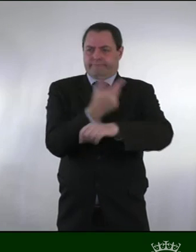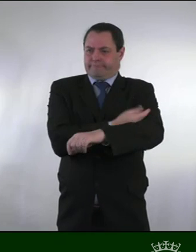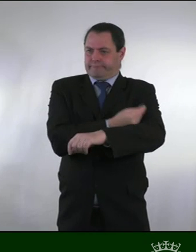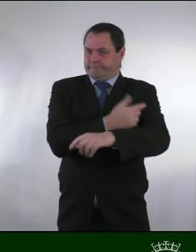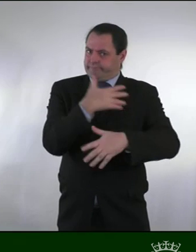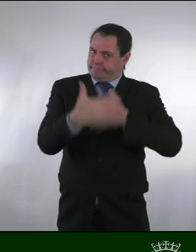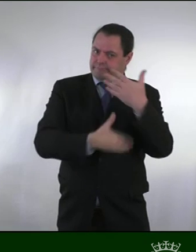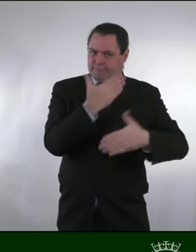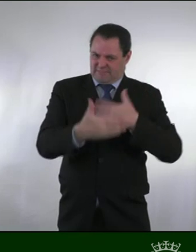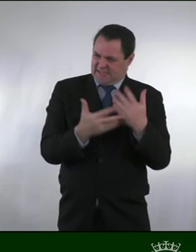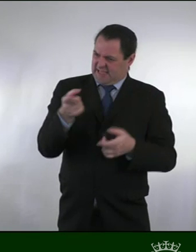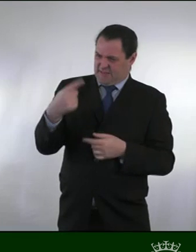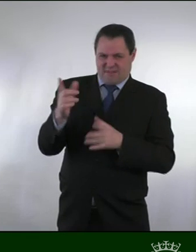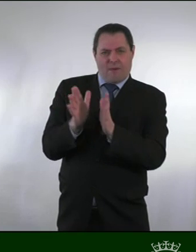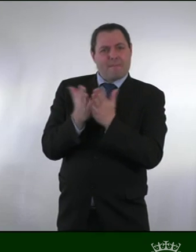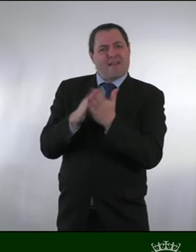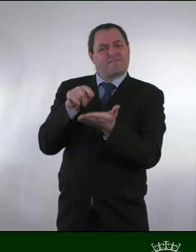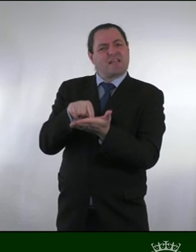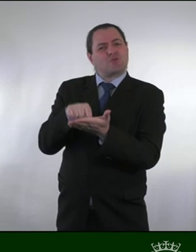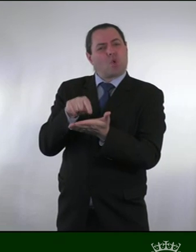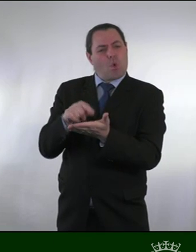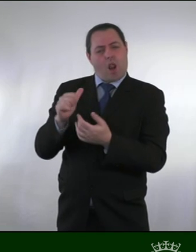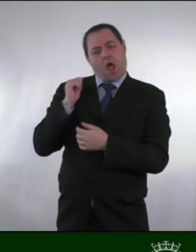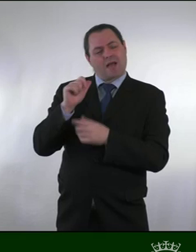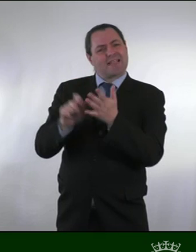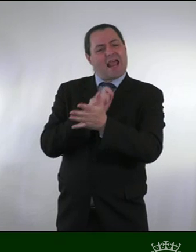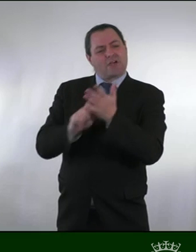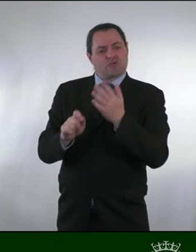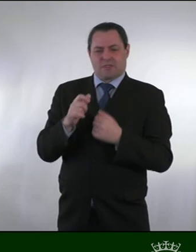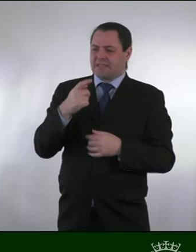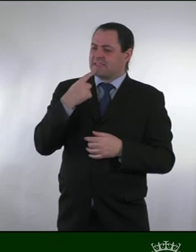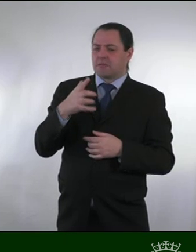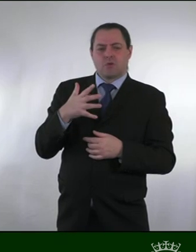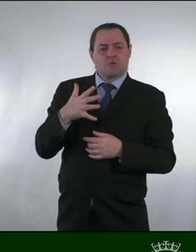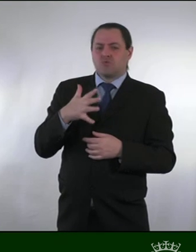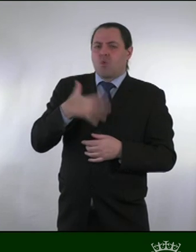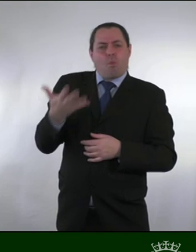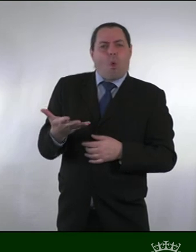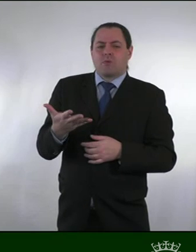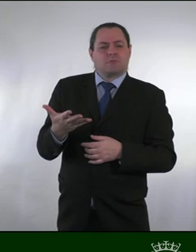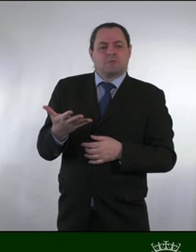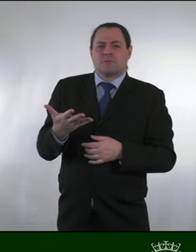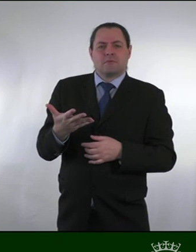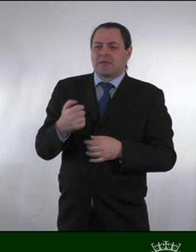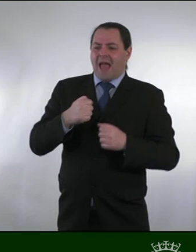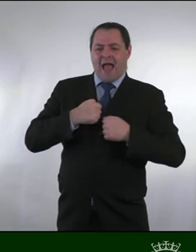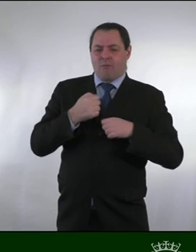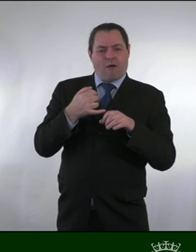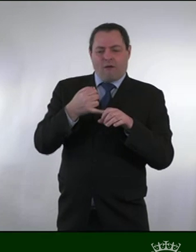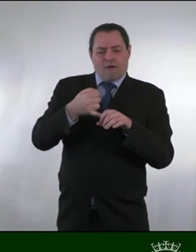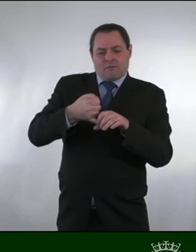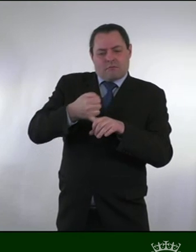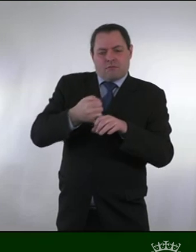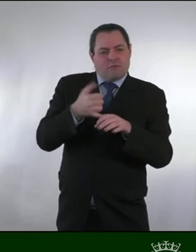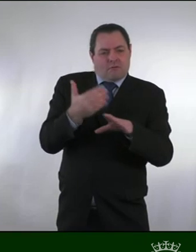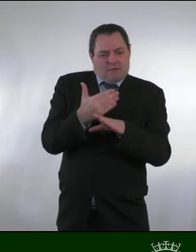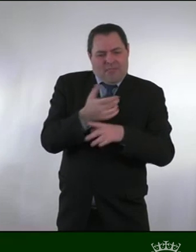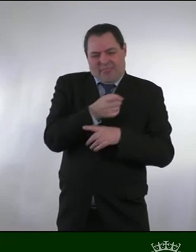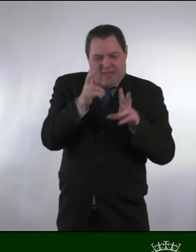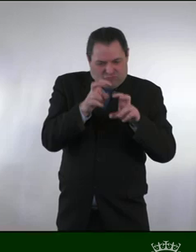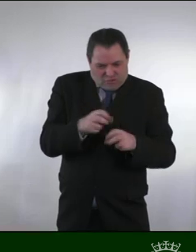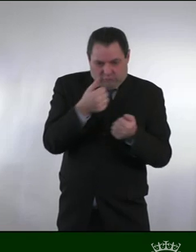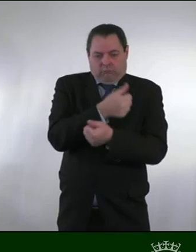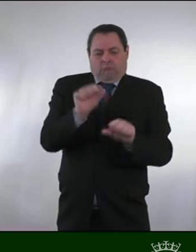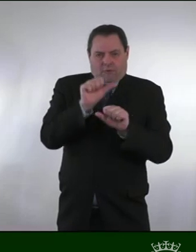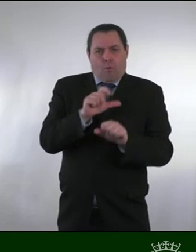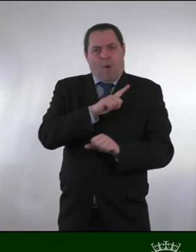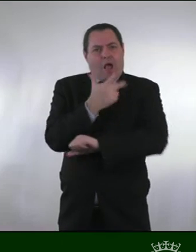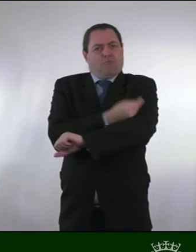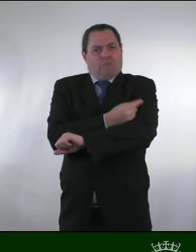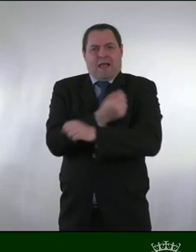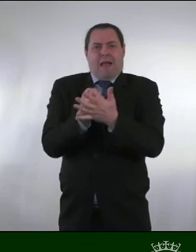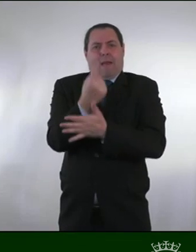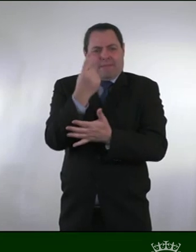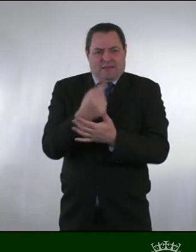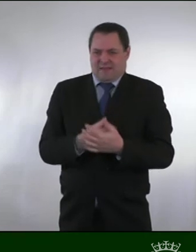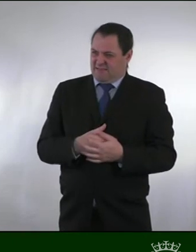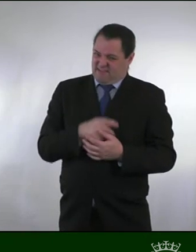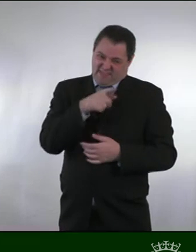And he stood on a manifesto at the last election to unbundle the very pharmaceutical companies on whose breakthroughs this country is now relying.